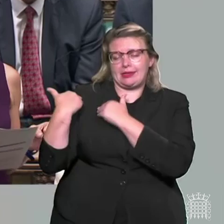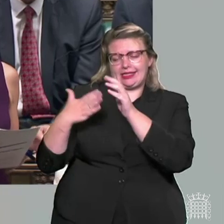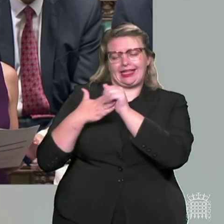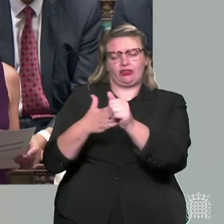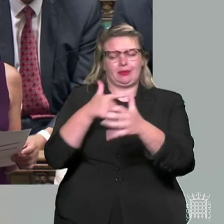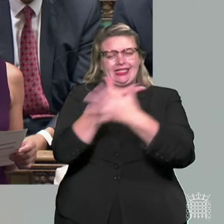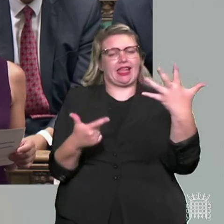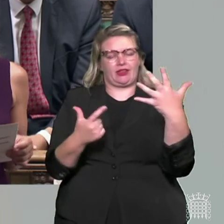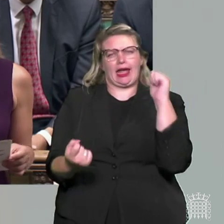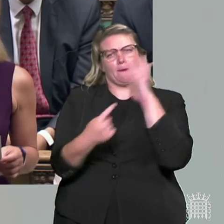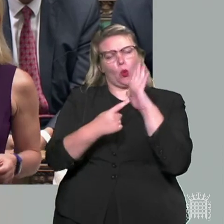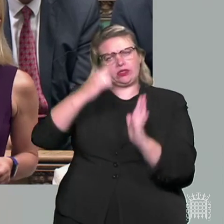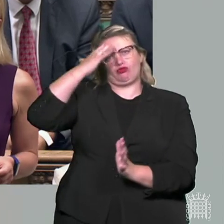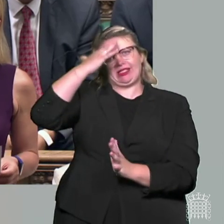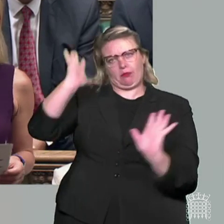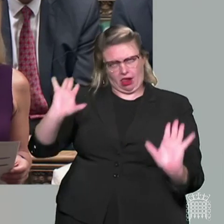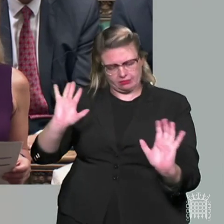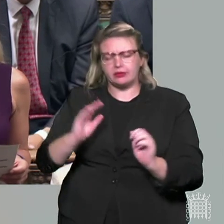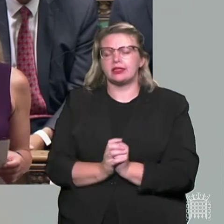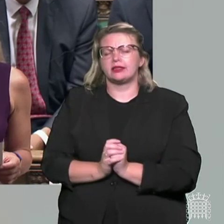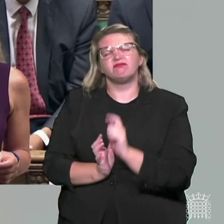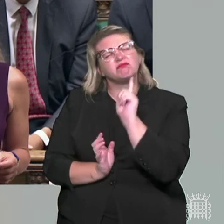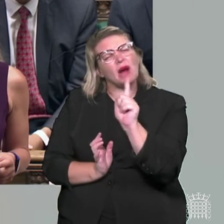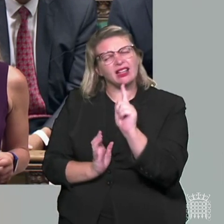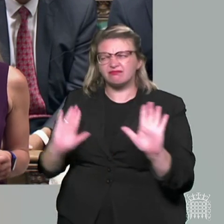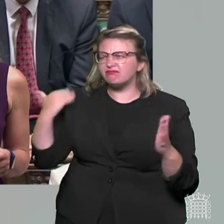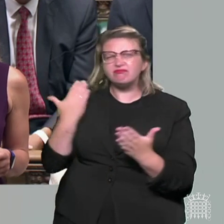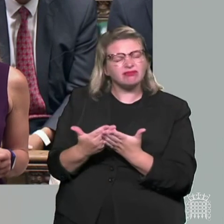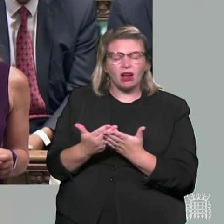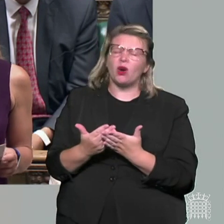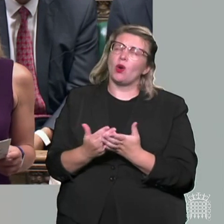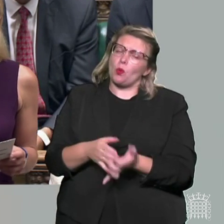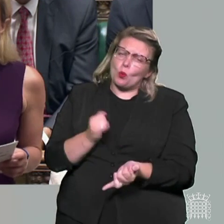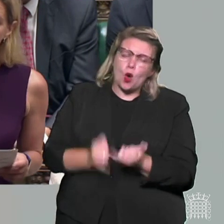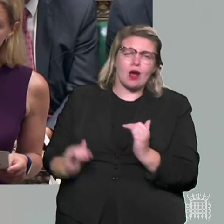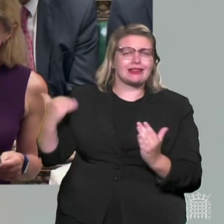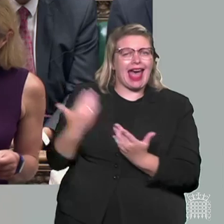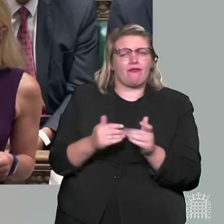Those are fine principles, but public trust in politicians is at an all-time low.